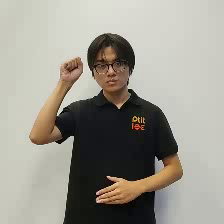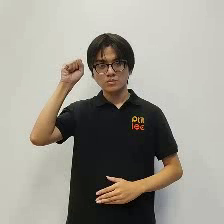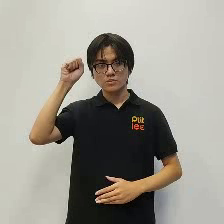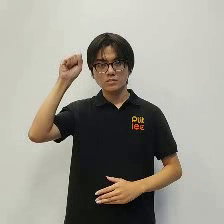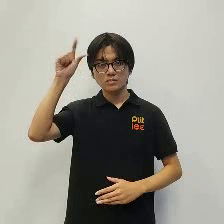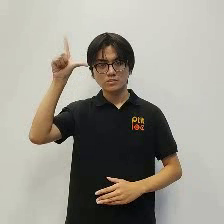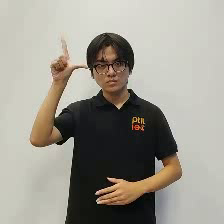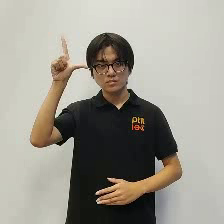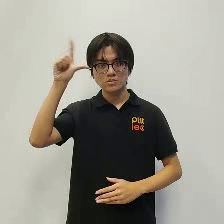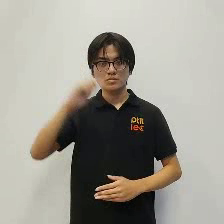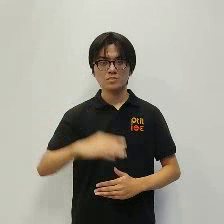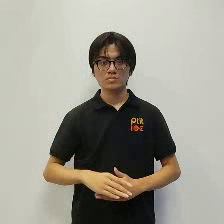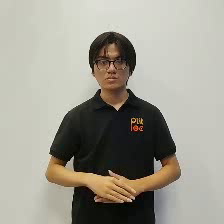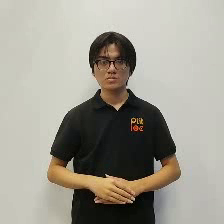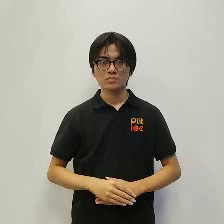Thức dậy